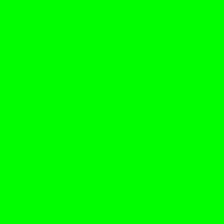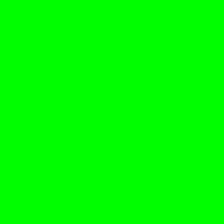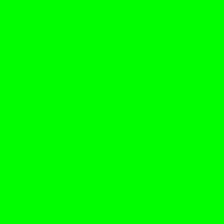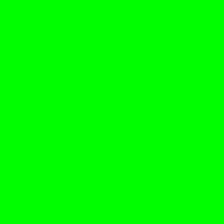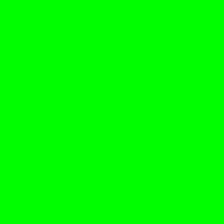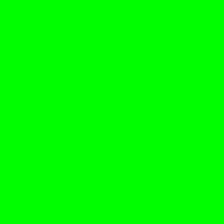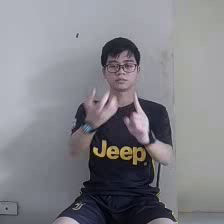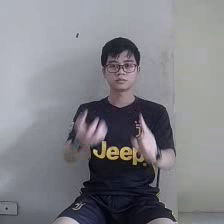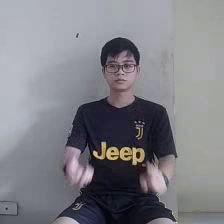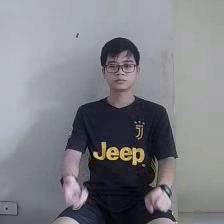Hâm mộ